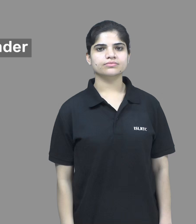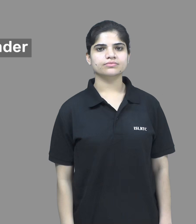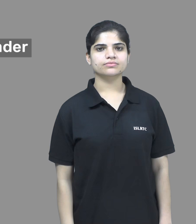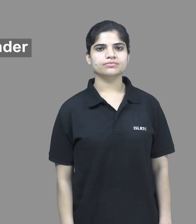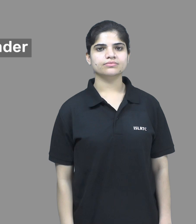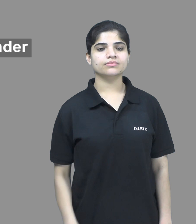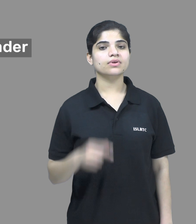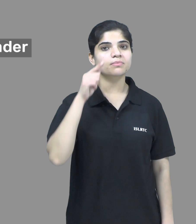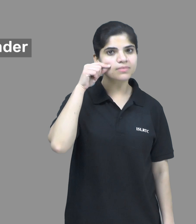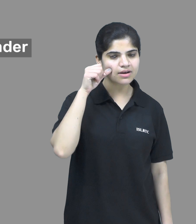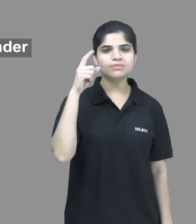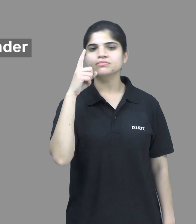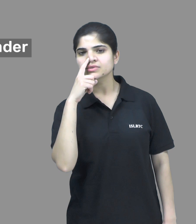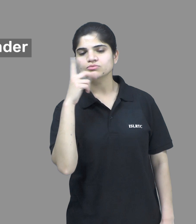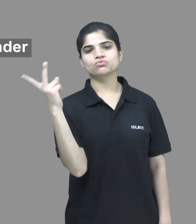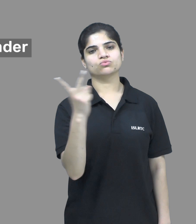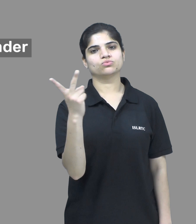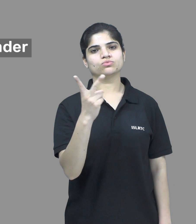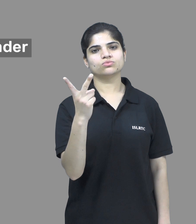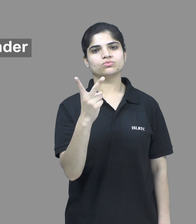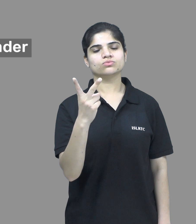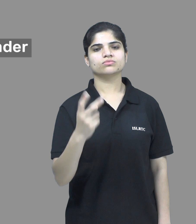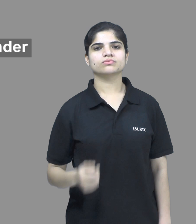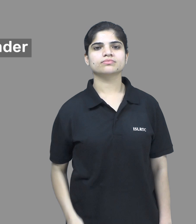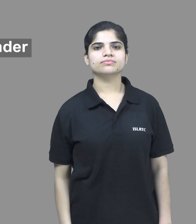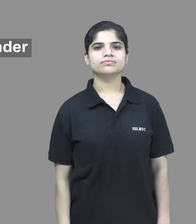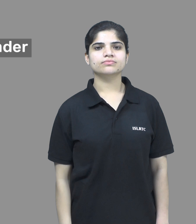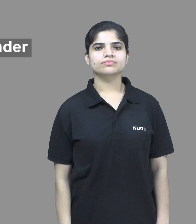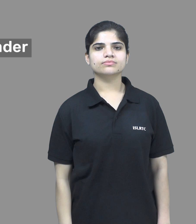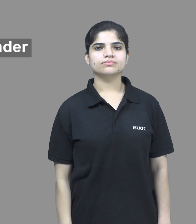Gender